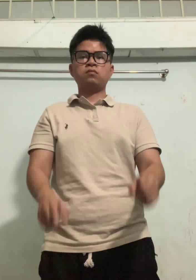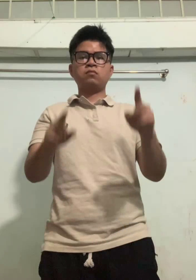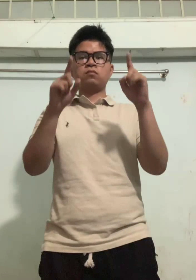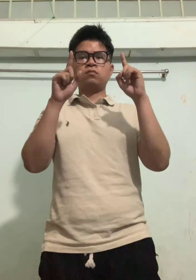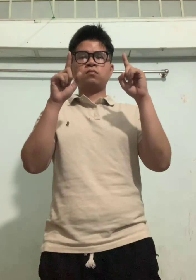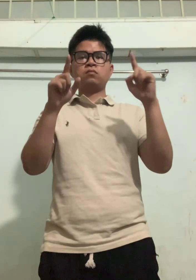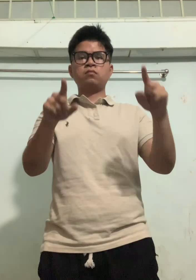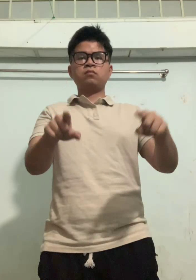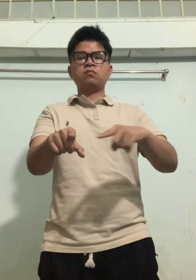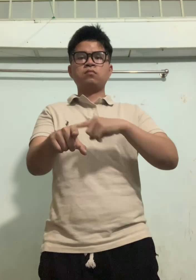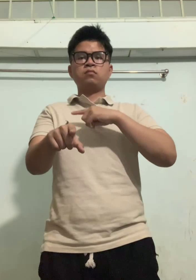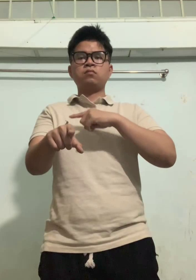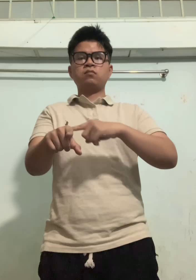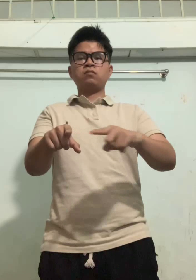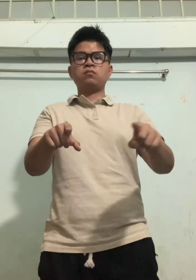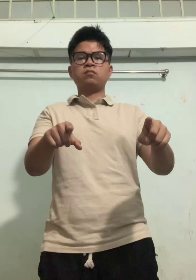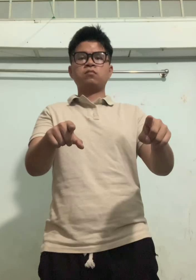phut